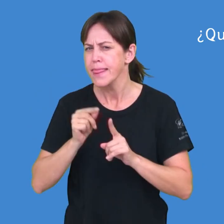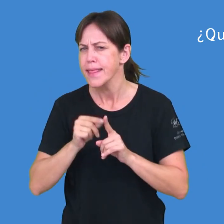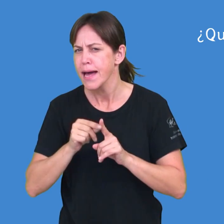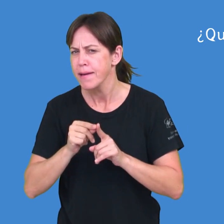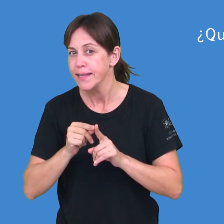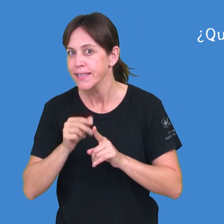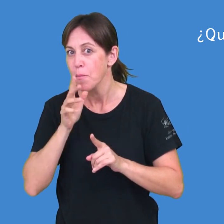diabetes